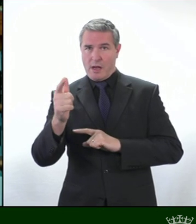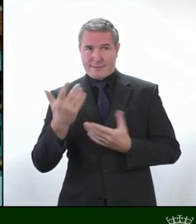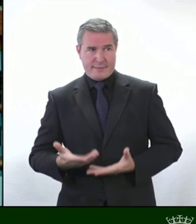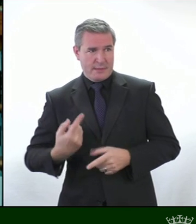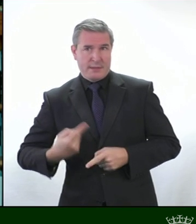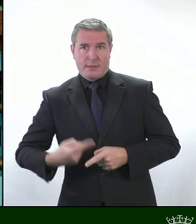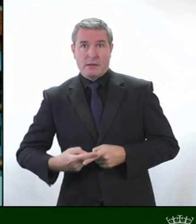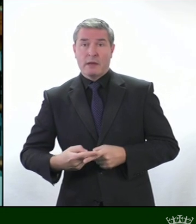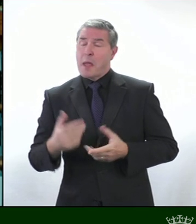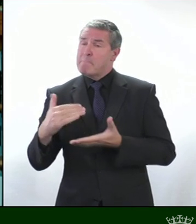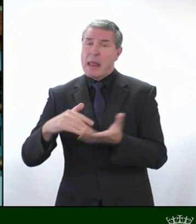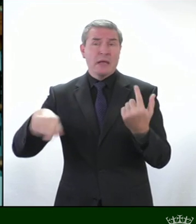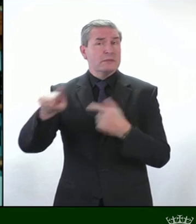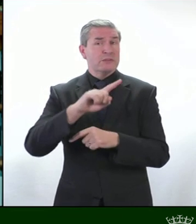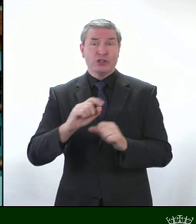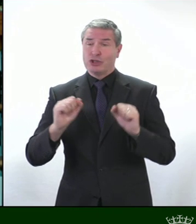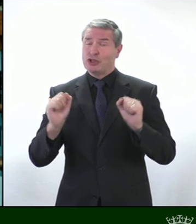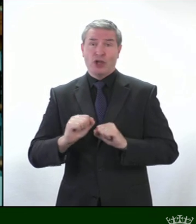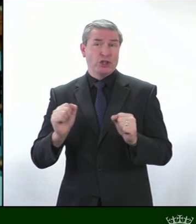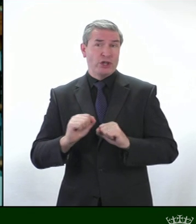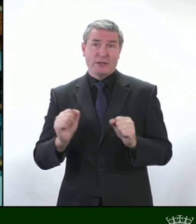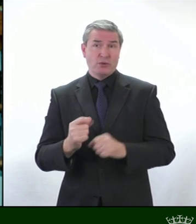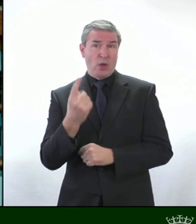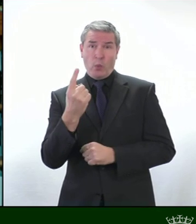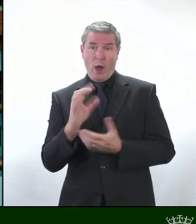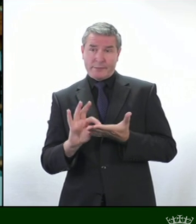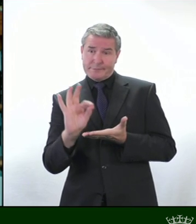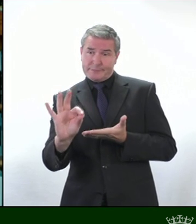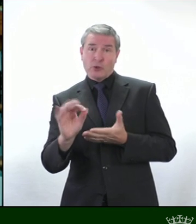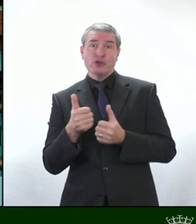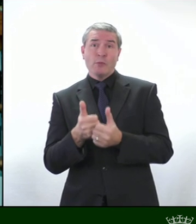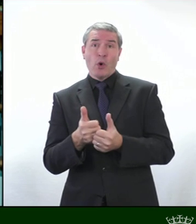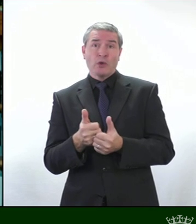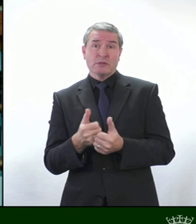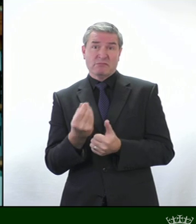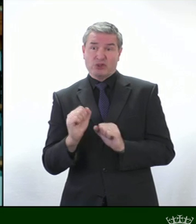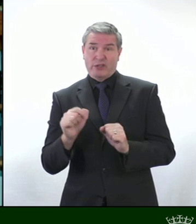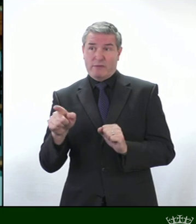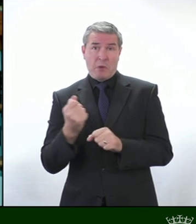There are millions who still have not had a single penny of support from this UK Government.